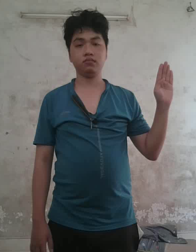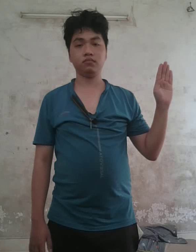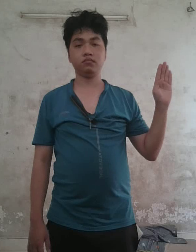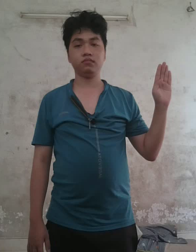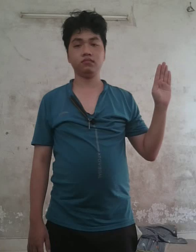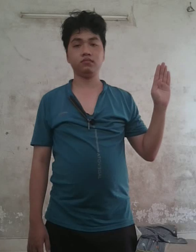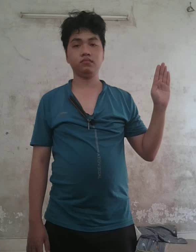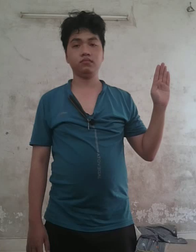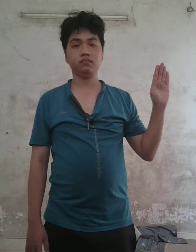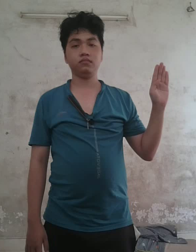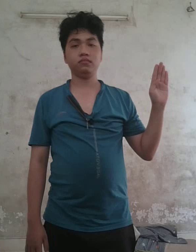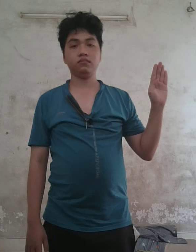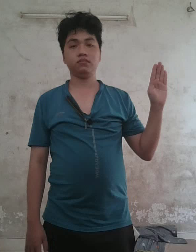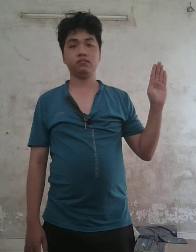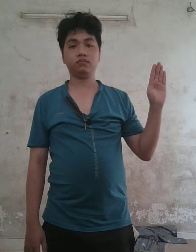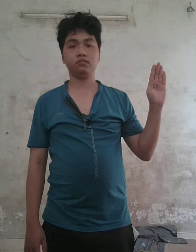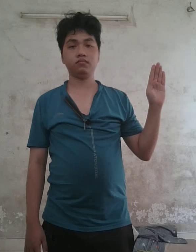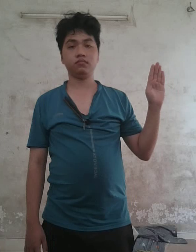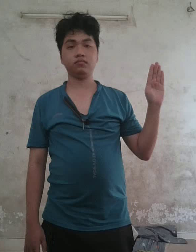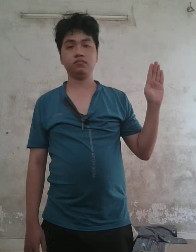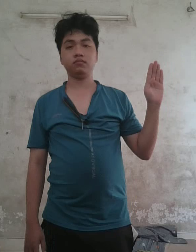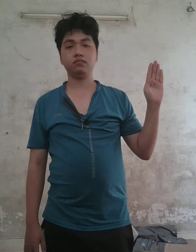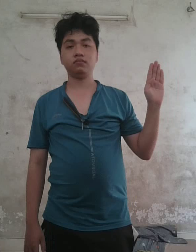b